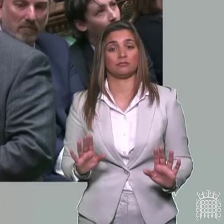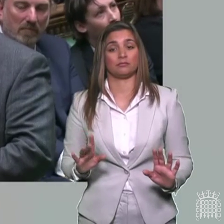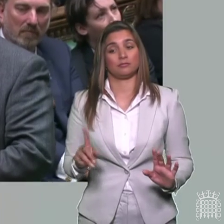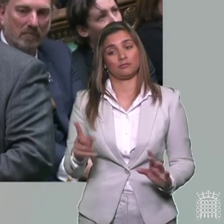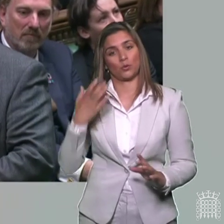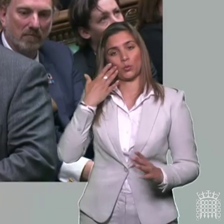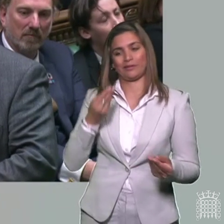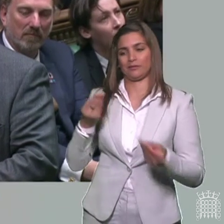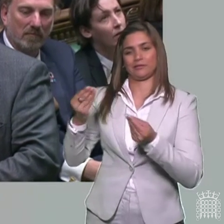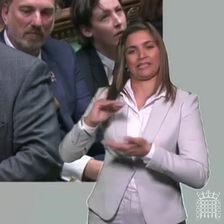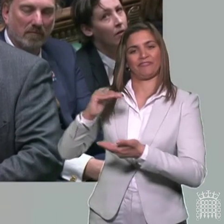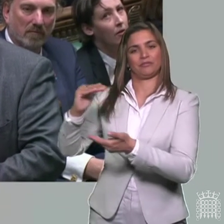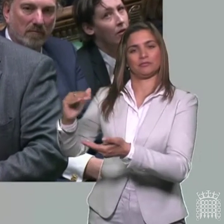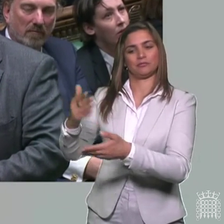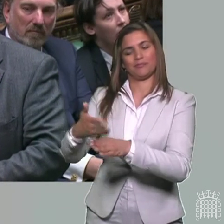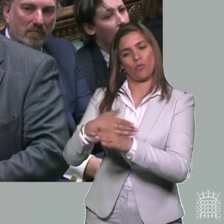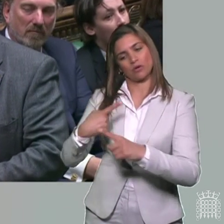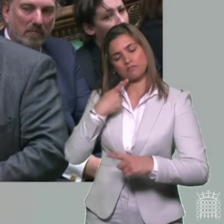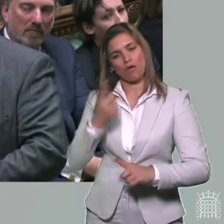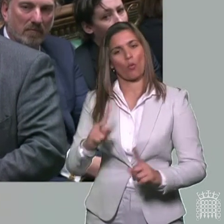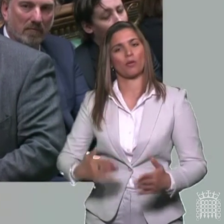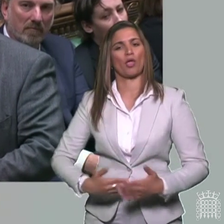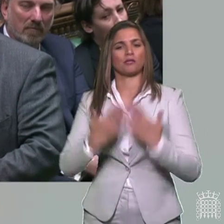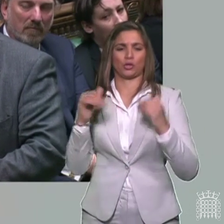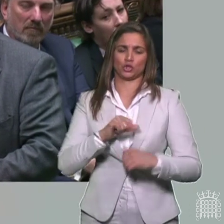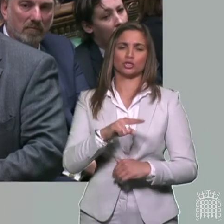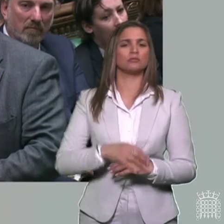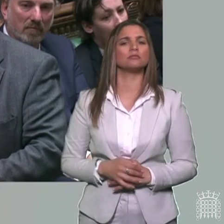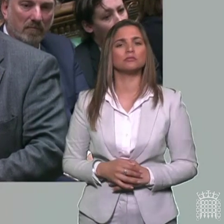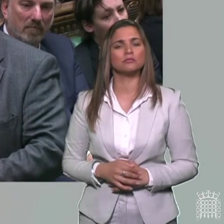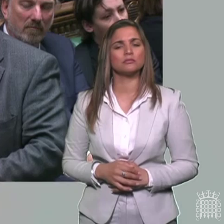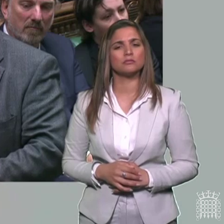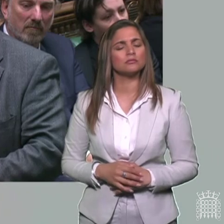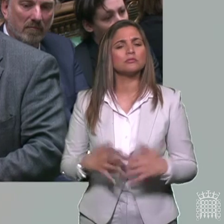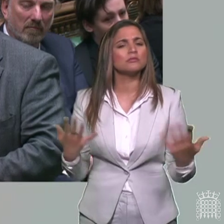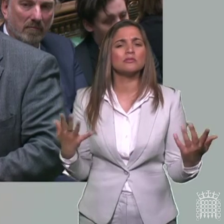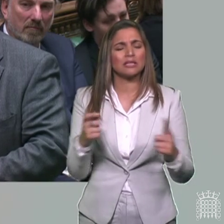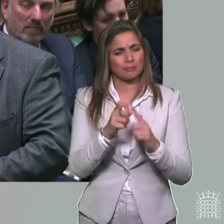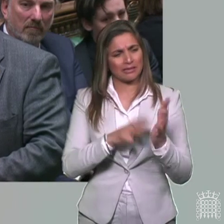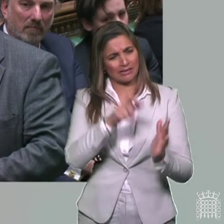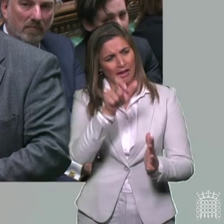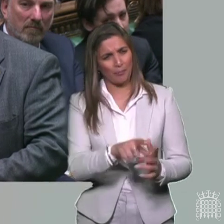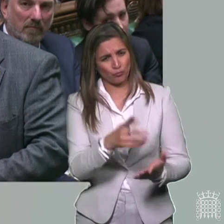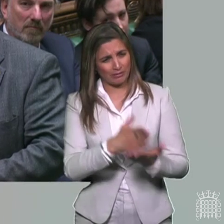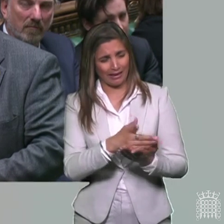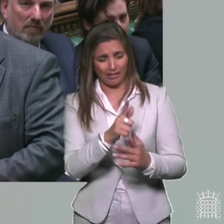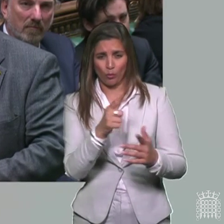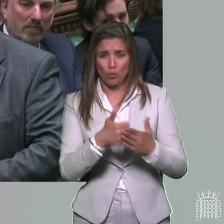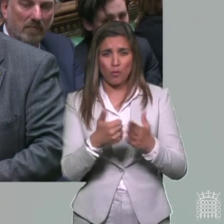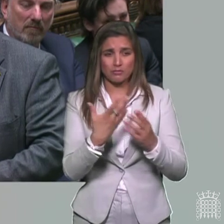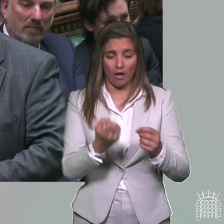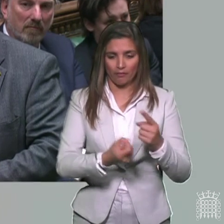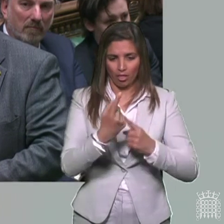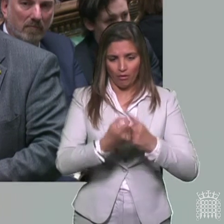No Government can be led by a Prime Minister who is in a constant state of crisis to save his own skin.